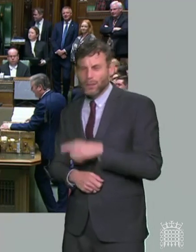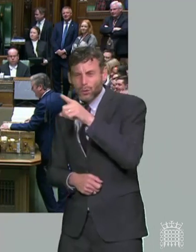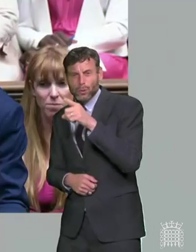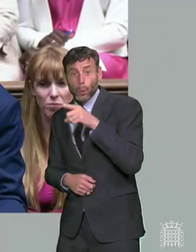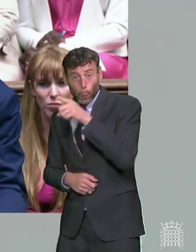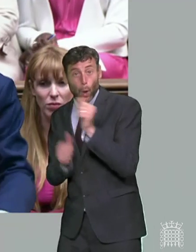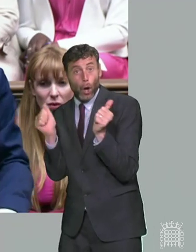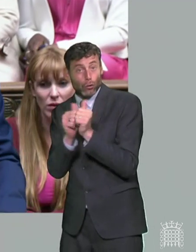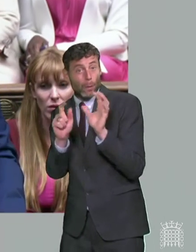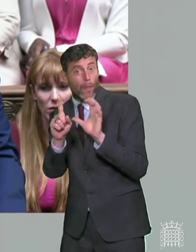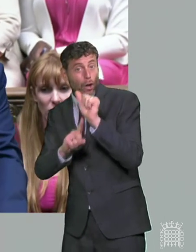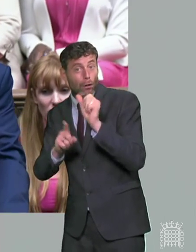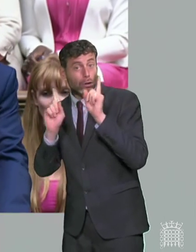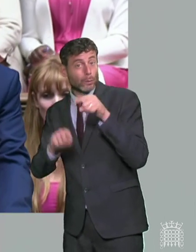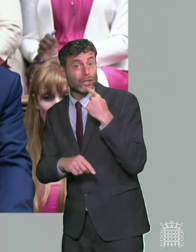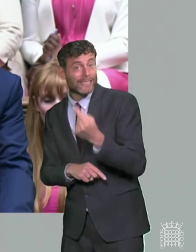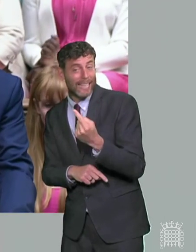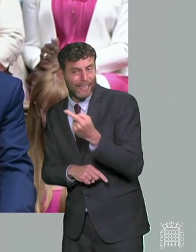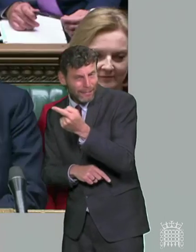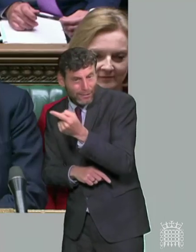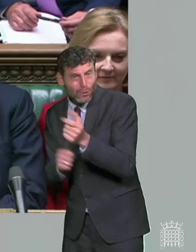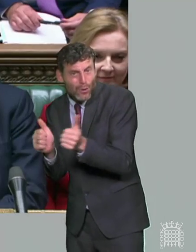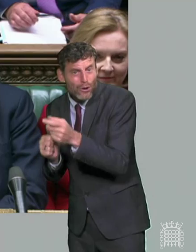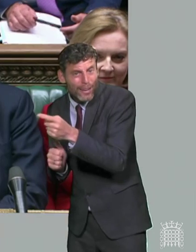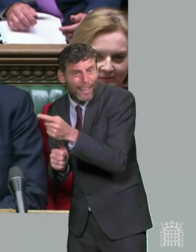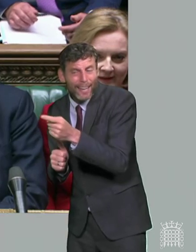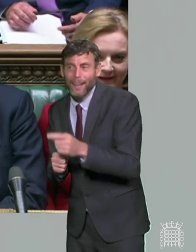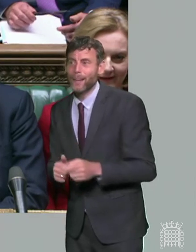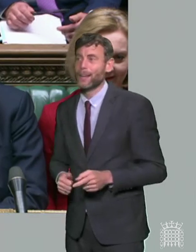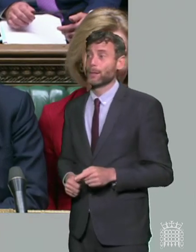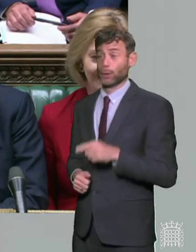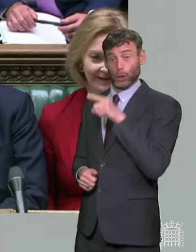I think the Prime Minister just agreed with the Culture Secretary.